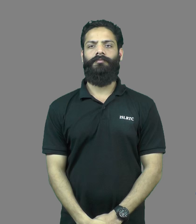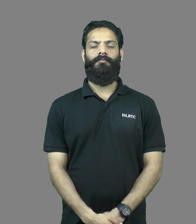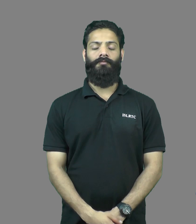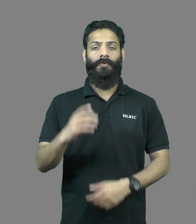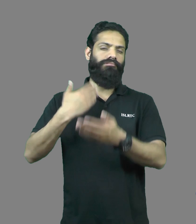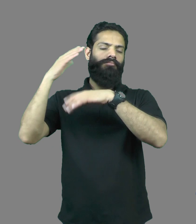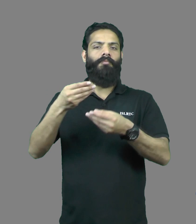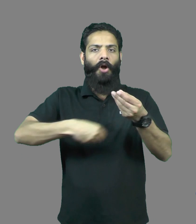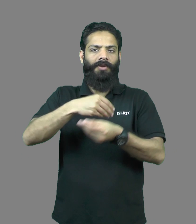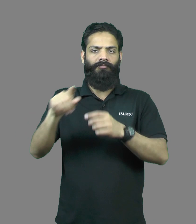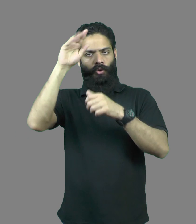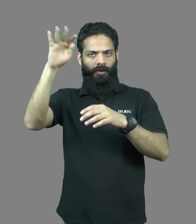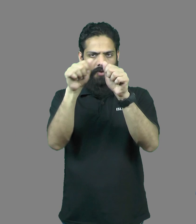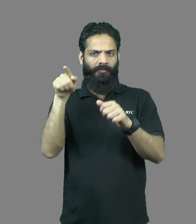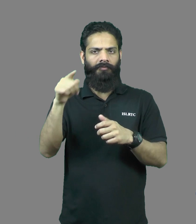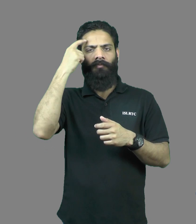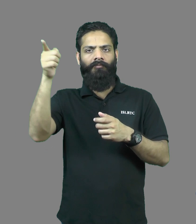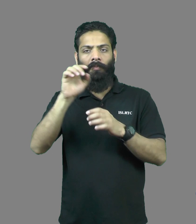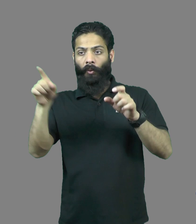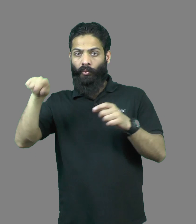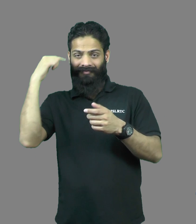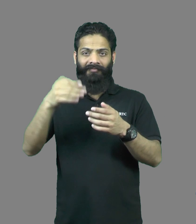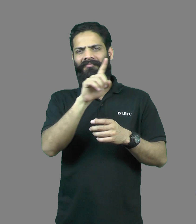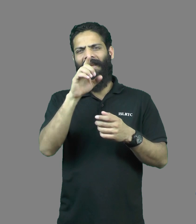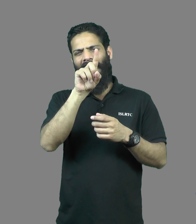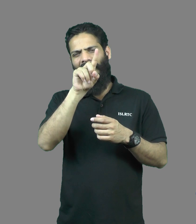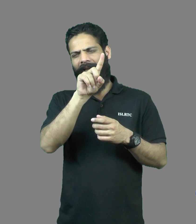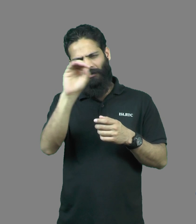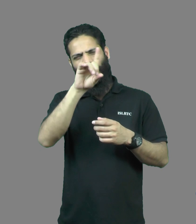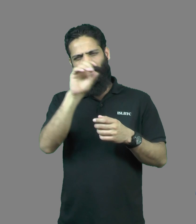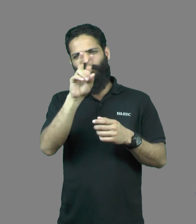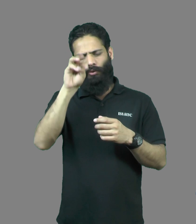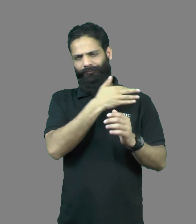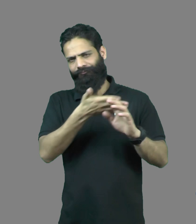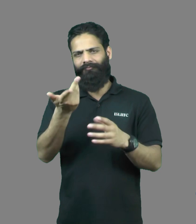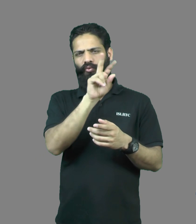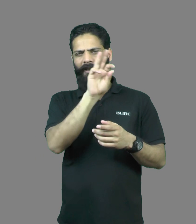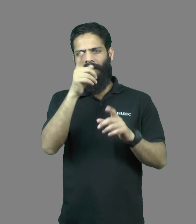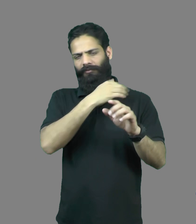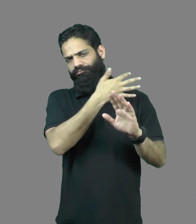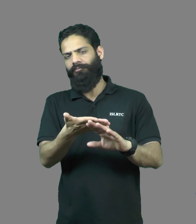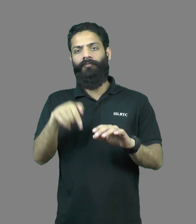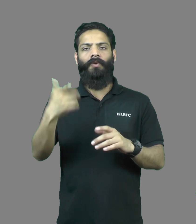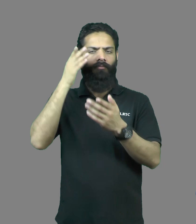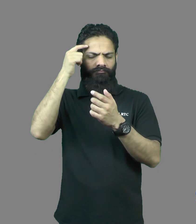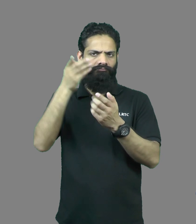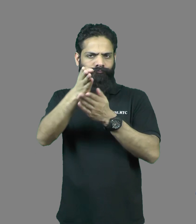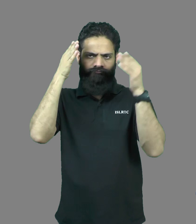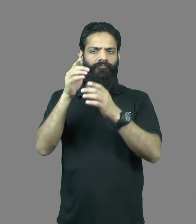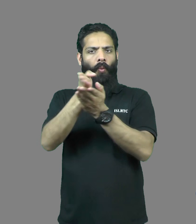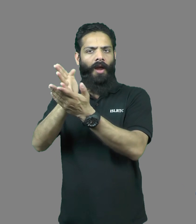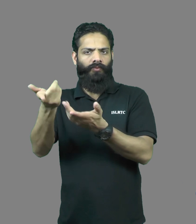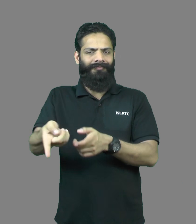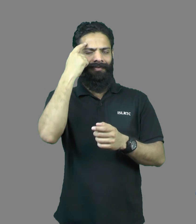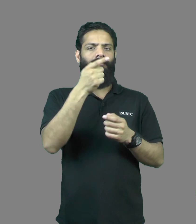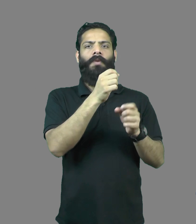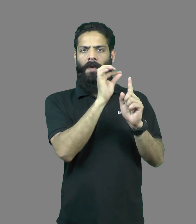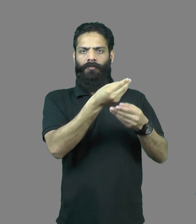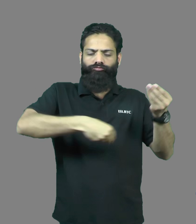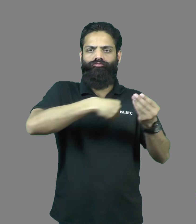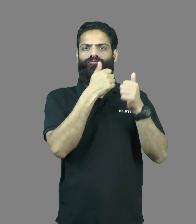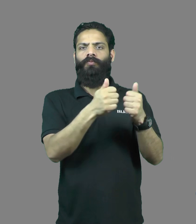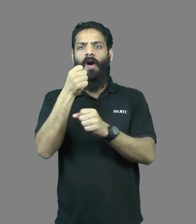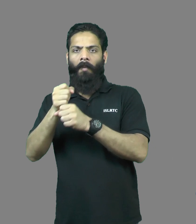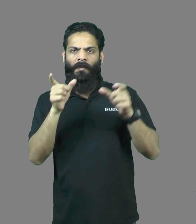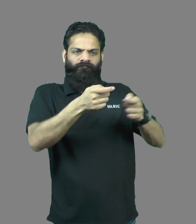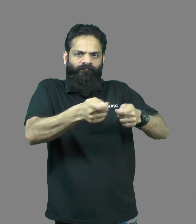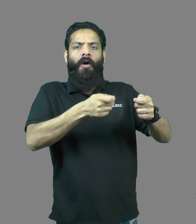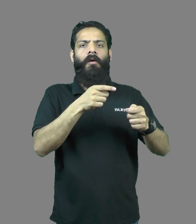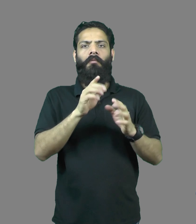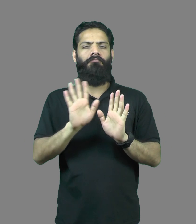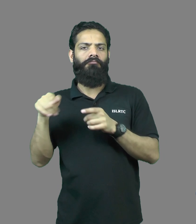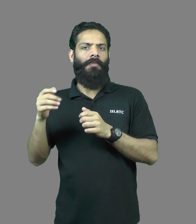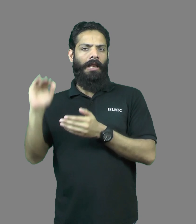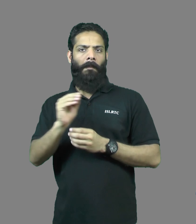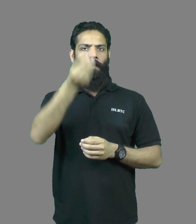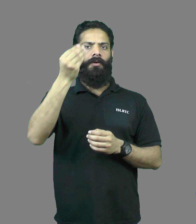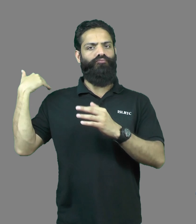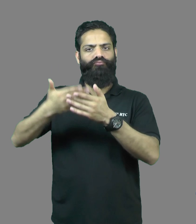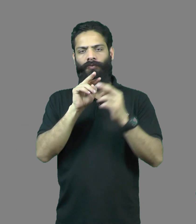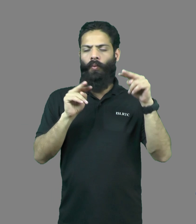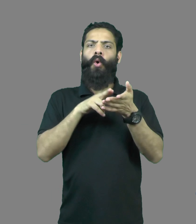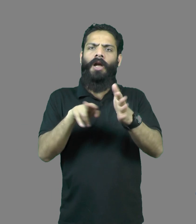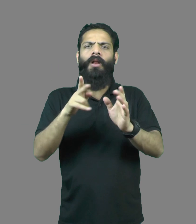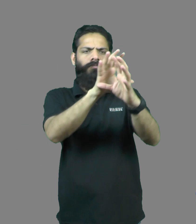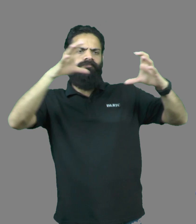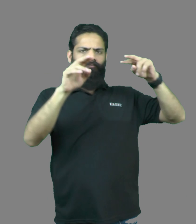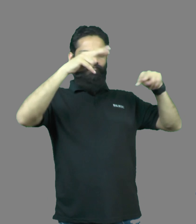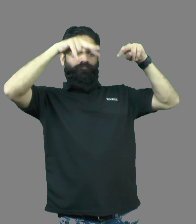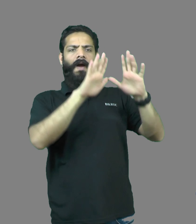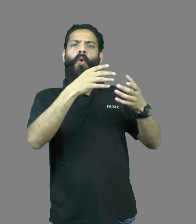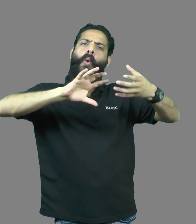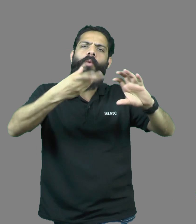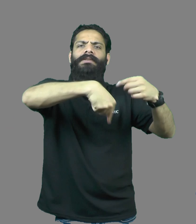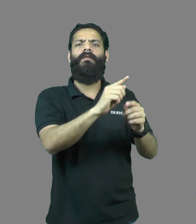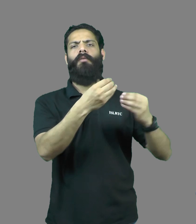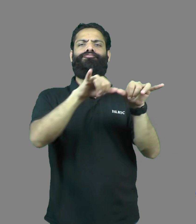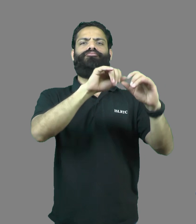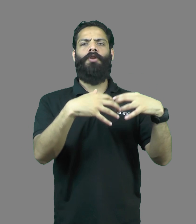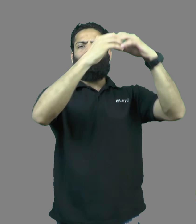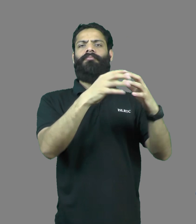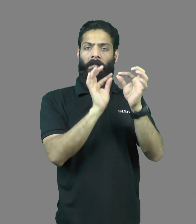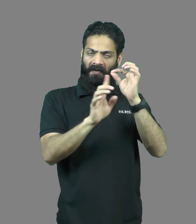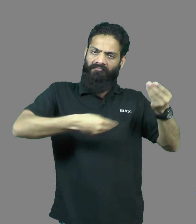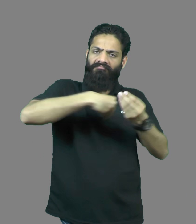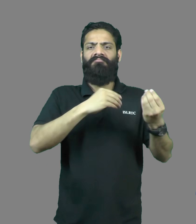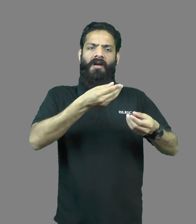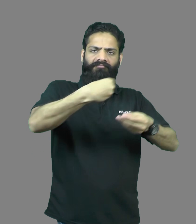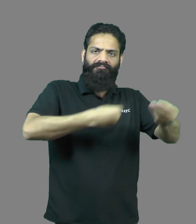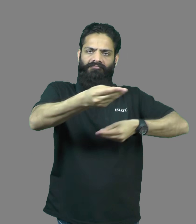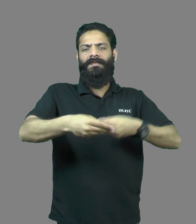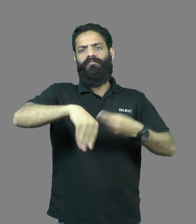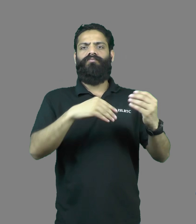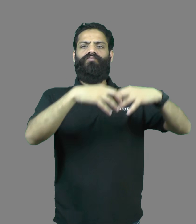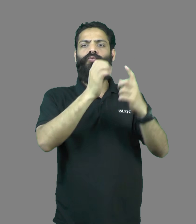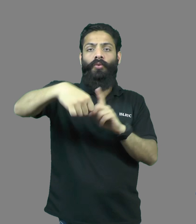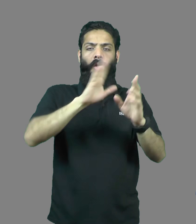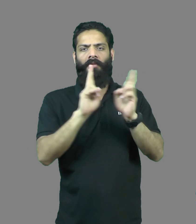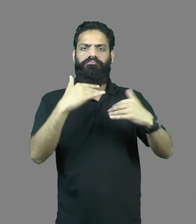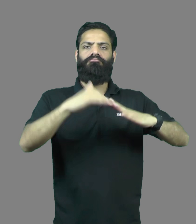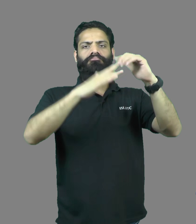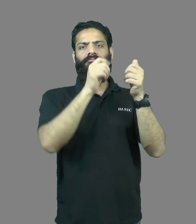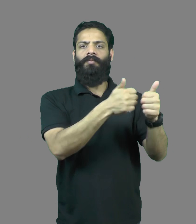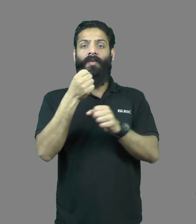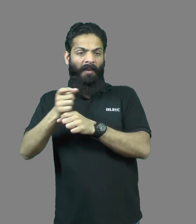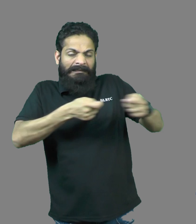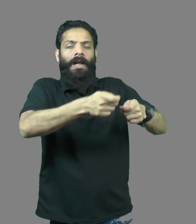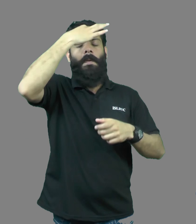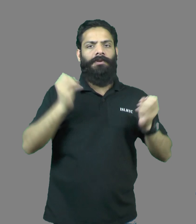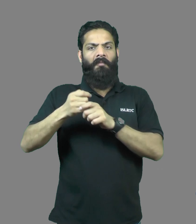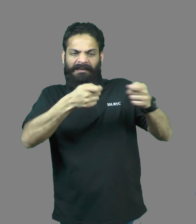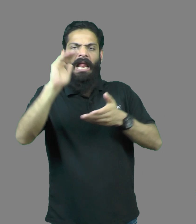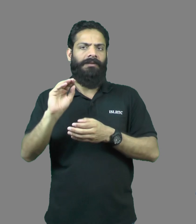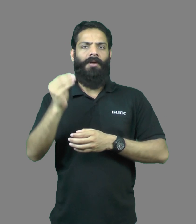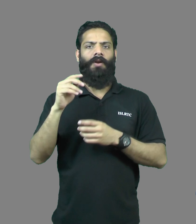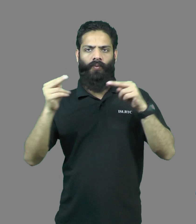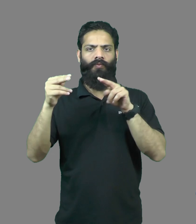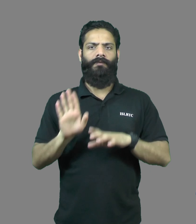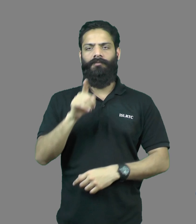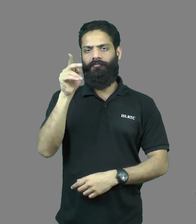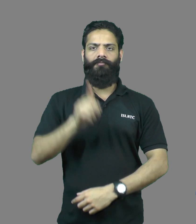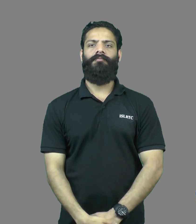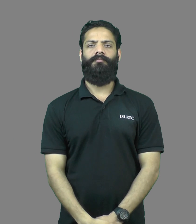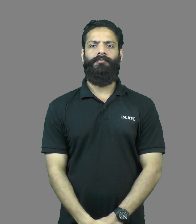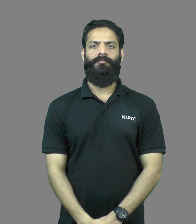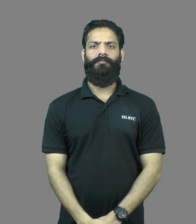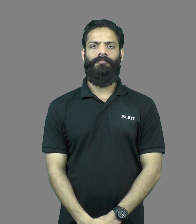Classical Economics